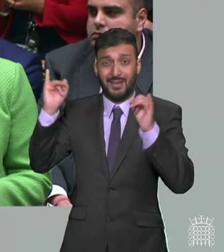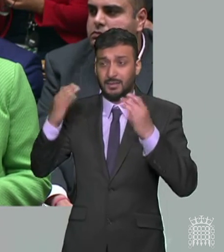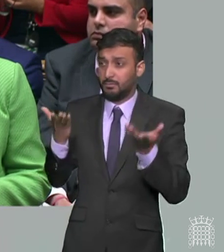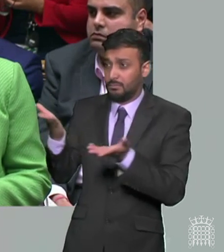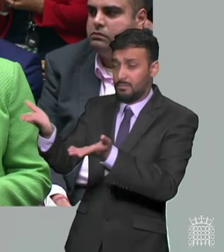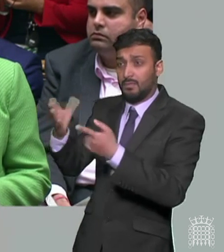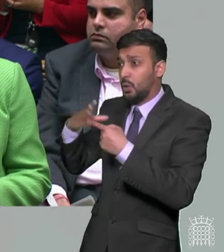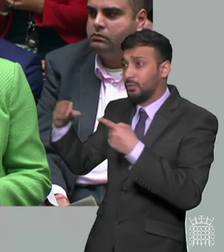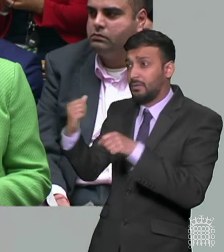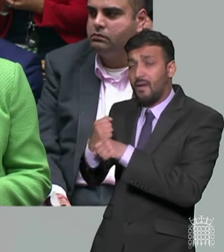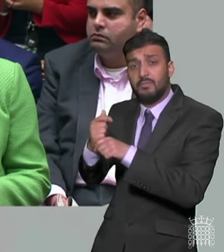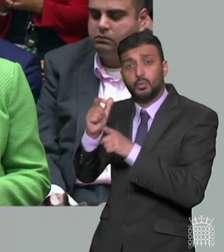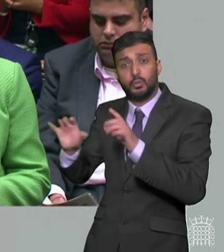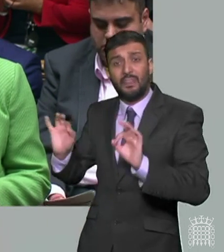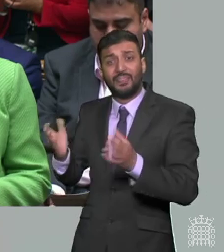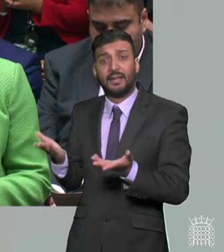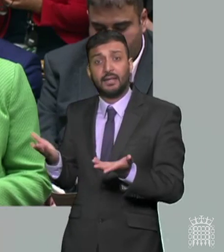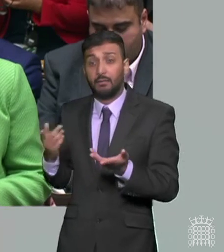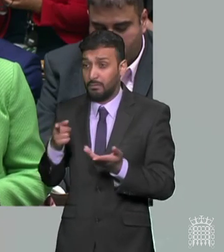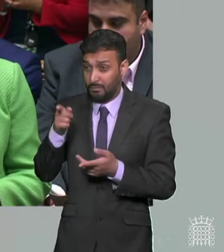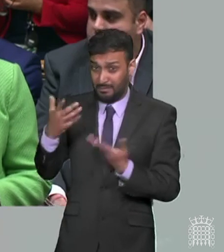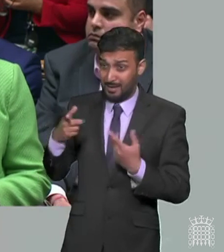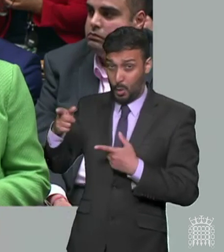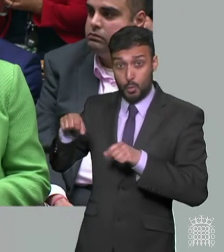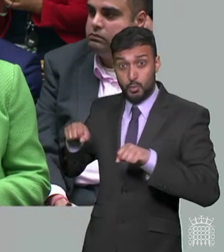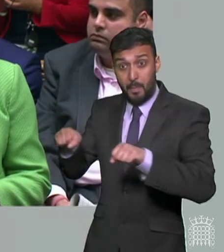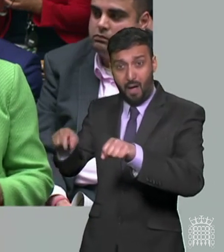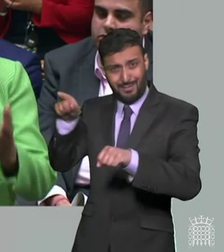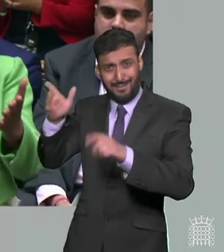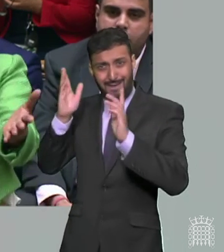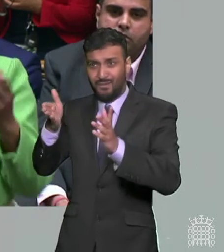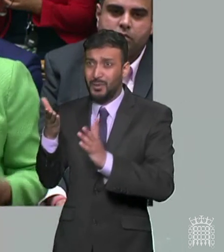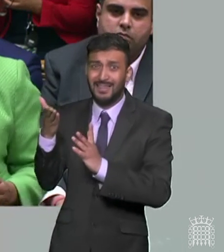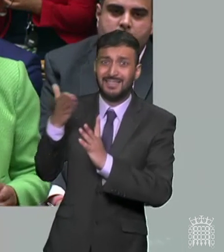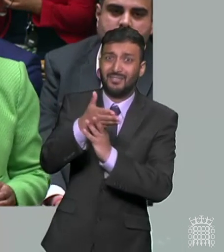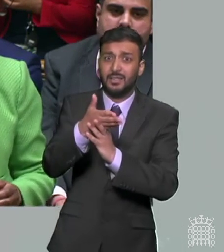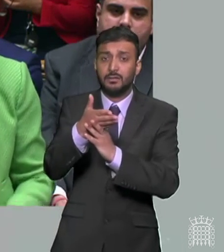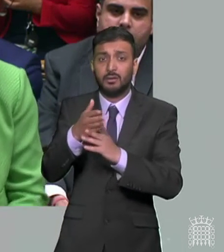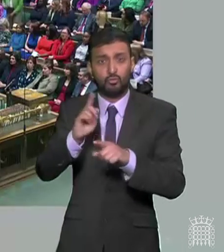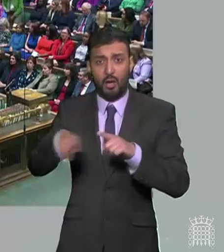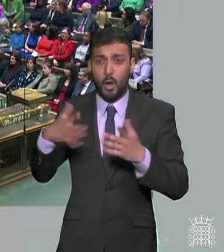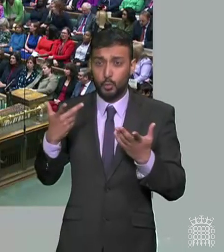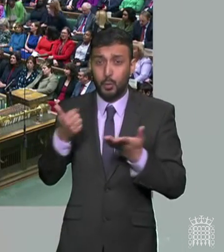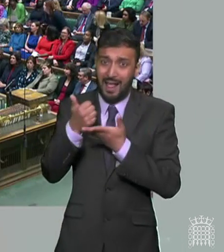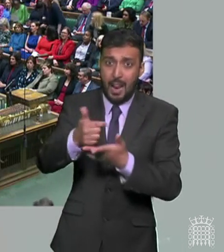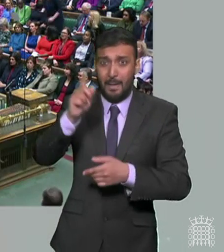If the supermarkets are stepping in to protect people’s pockets, what will the Prime Minister do?